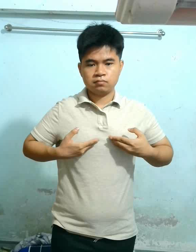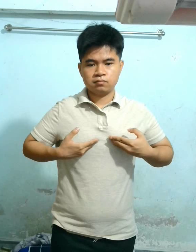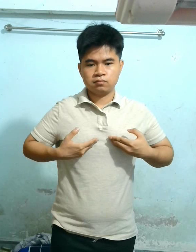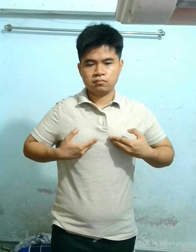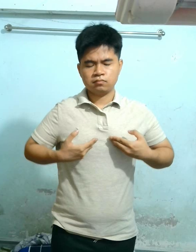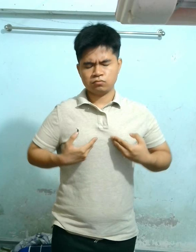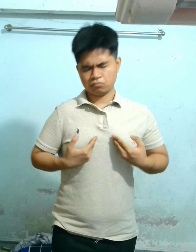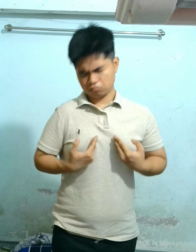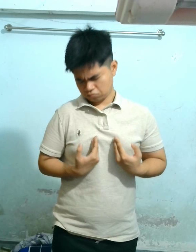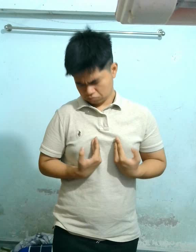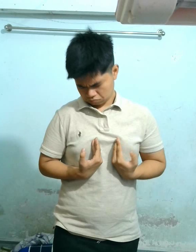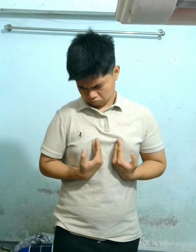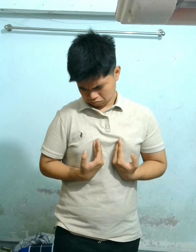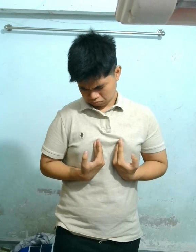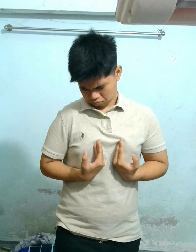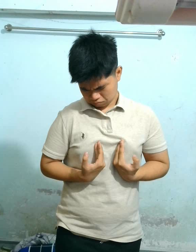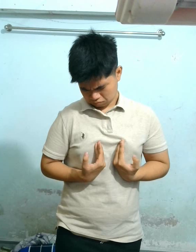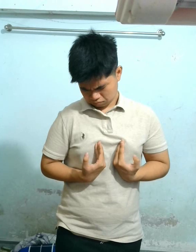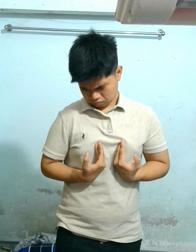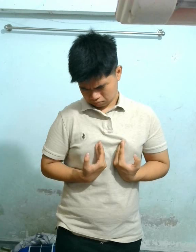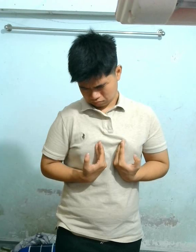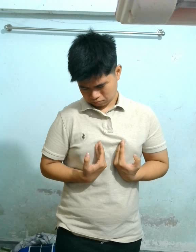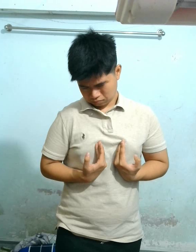met moi